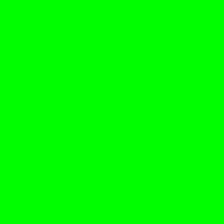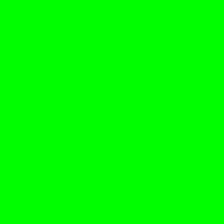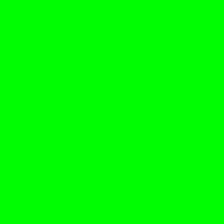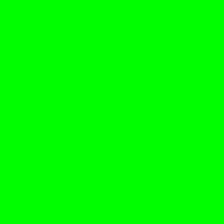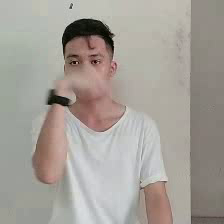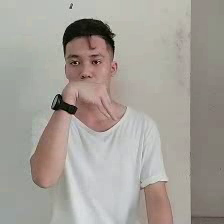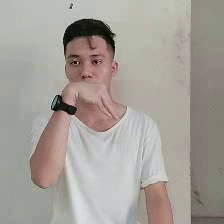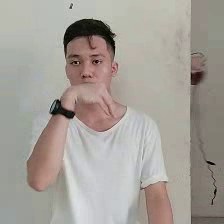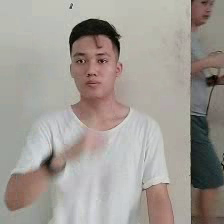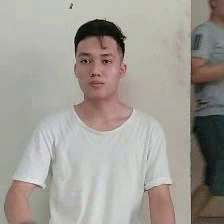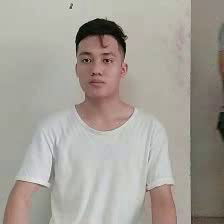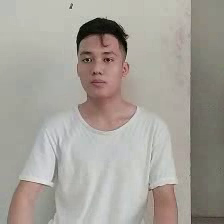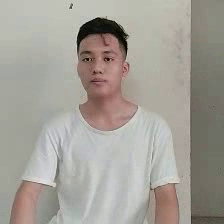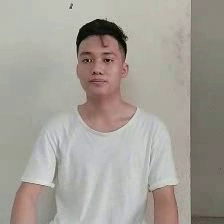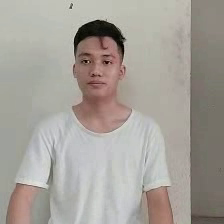Nói xấu